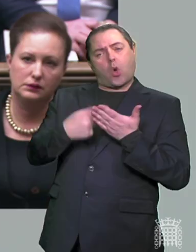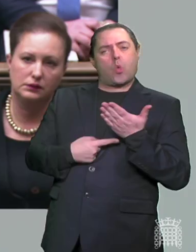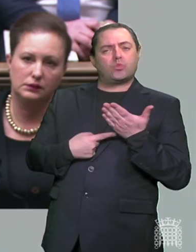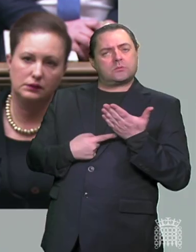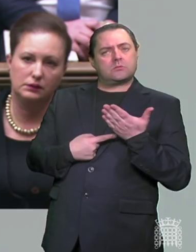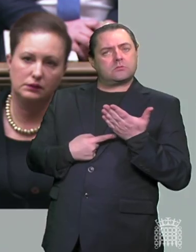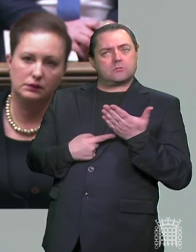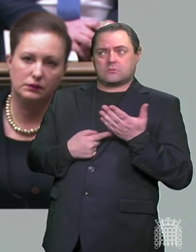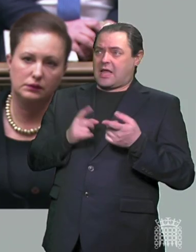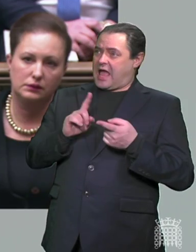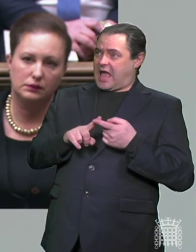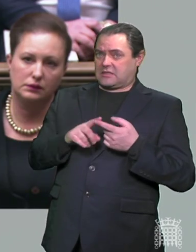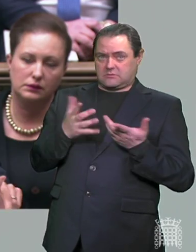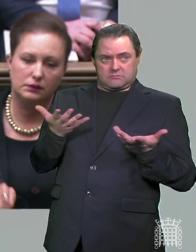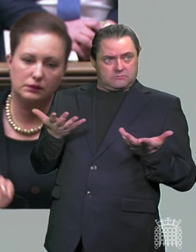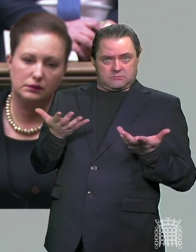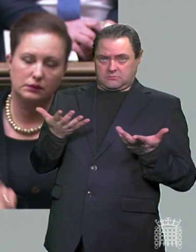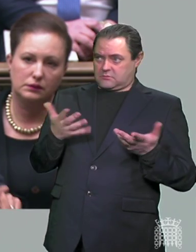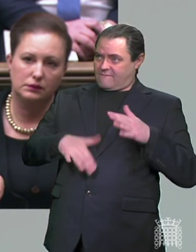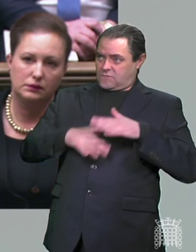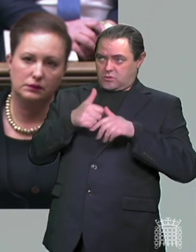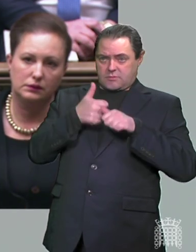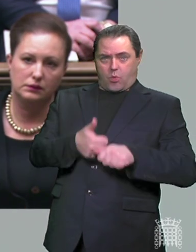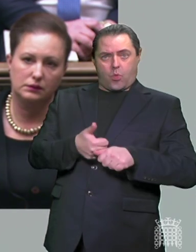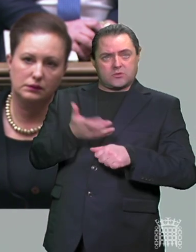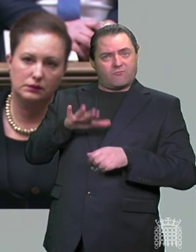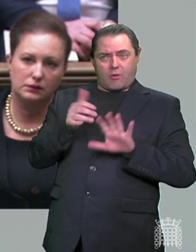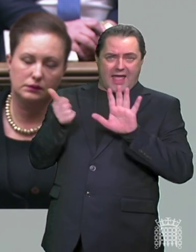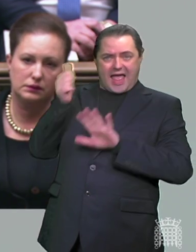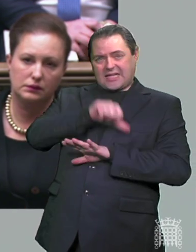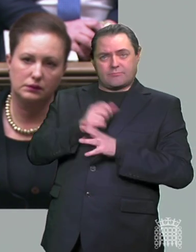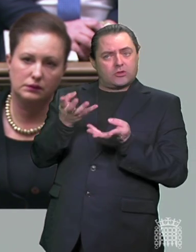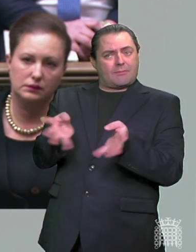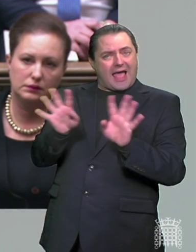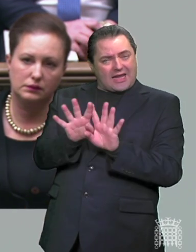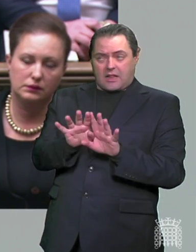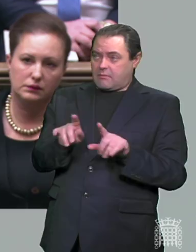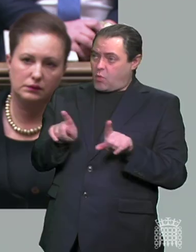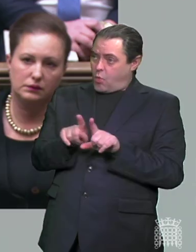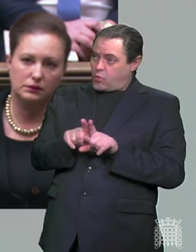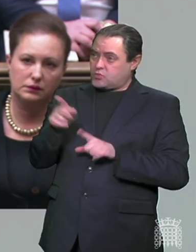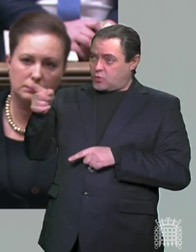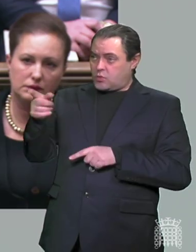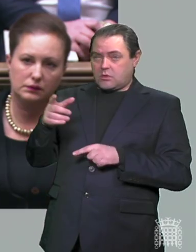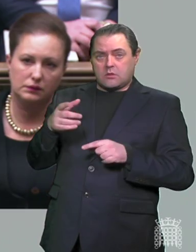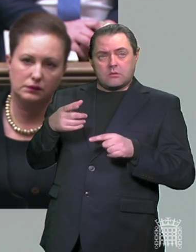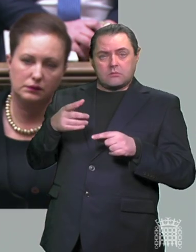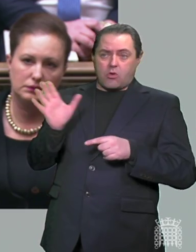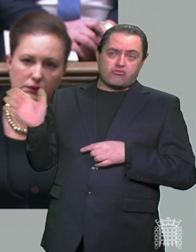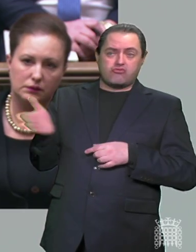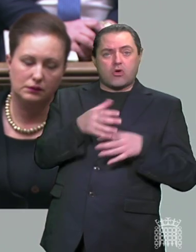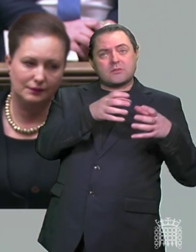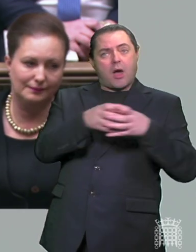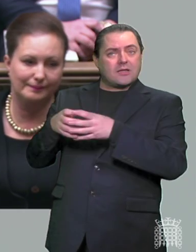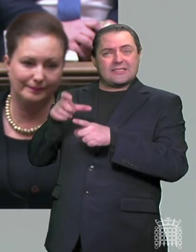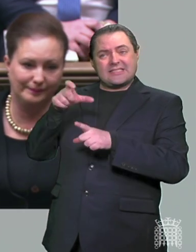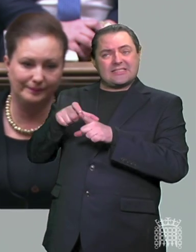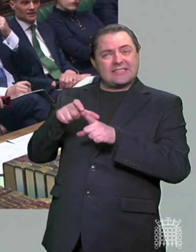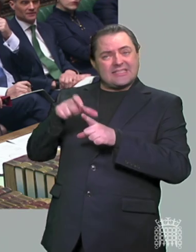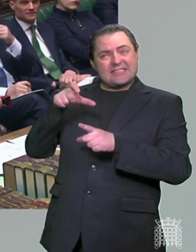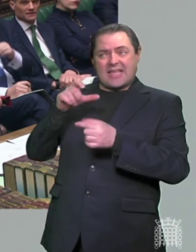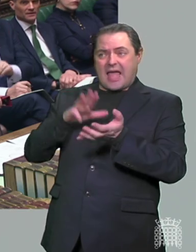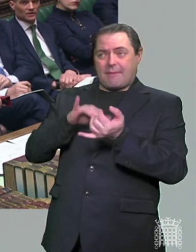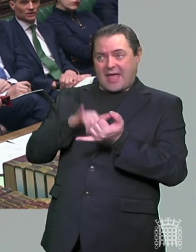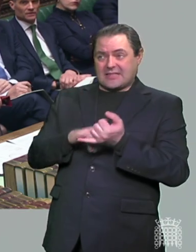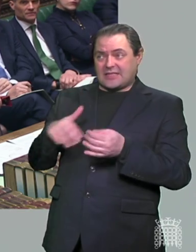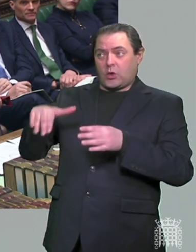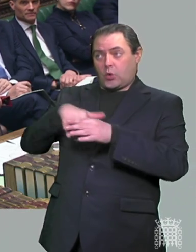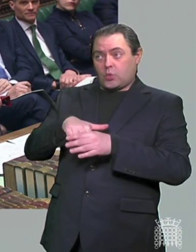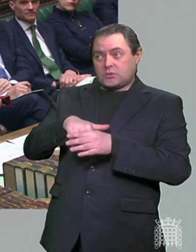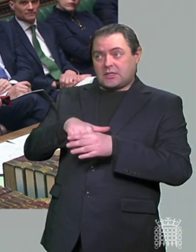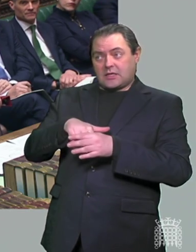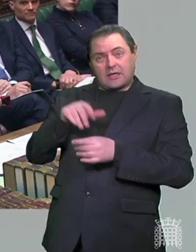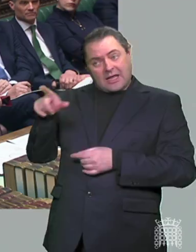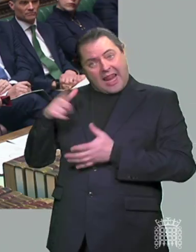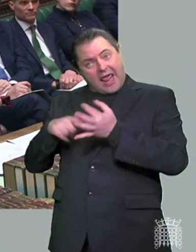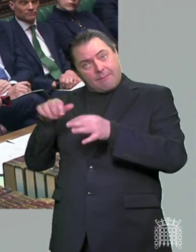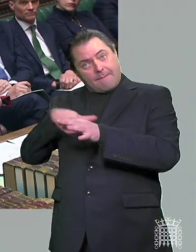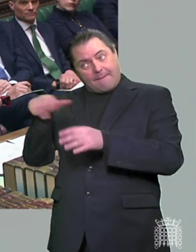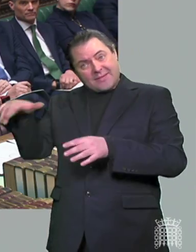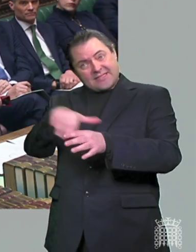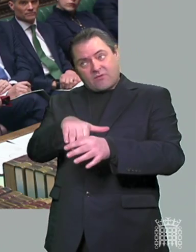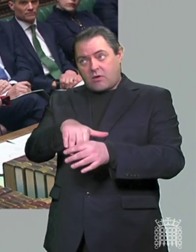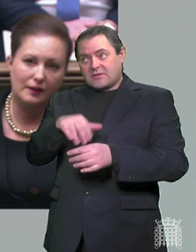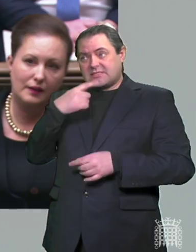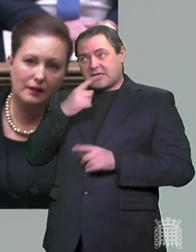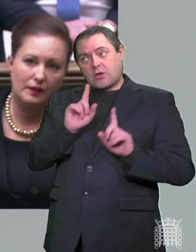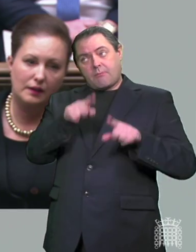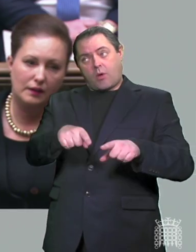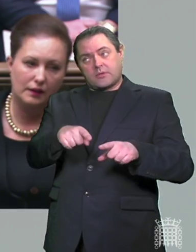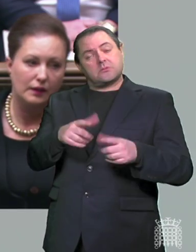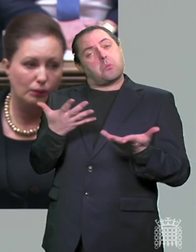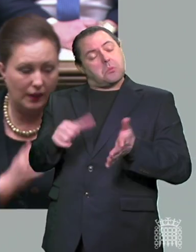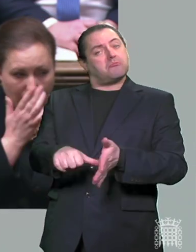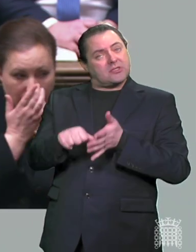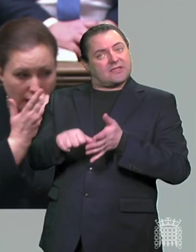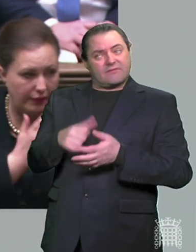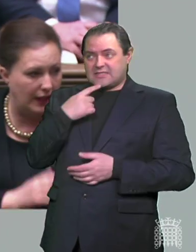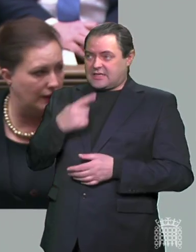Indeed, it was fully supported not just by expert panel members but by the cross-party Digital, Culture, Media and Sport Committee, which included Labour Members who described the appointment as impressive.